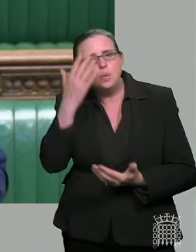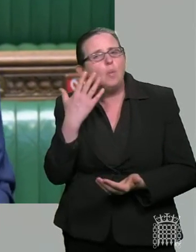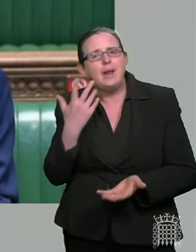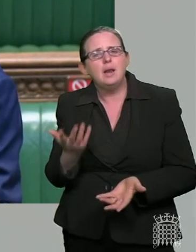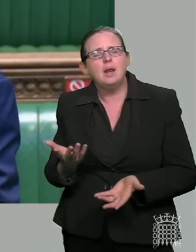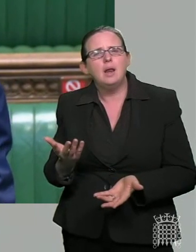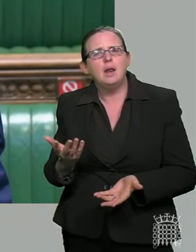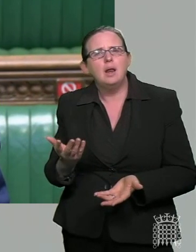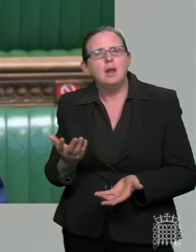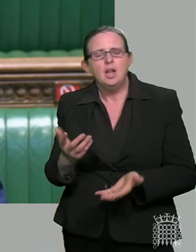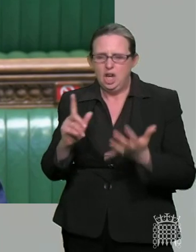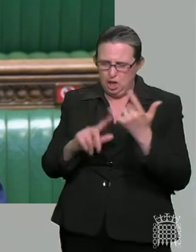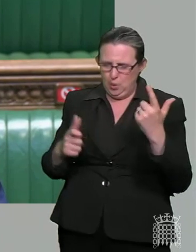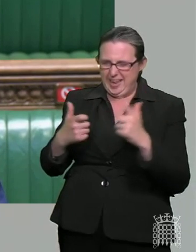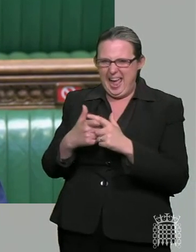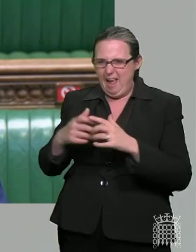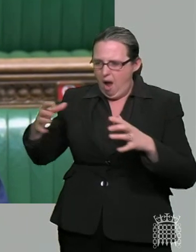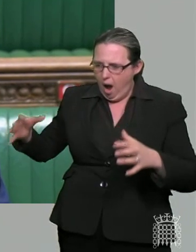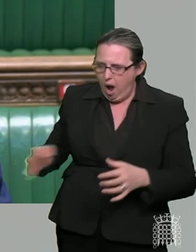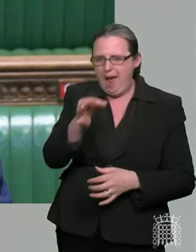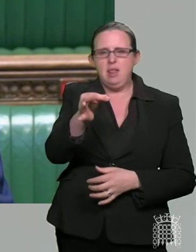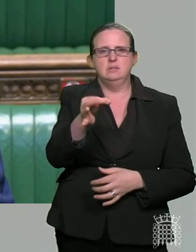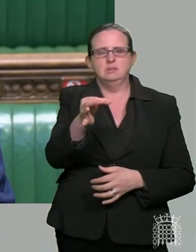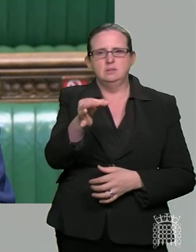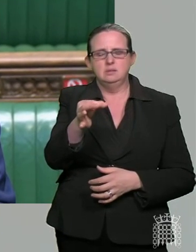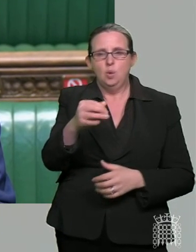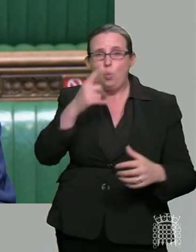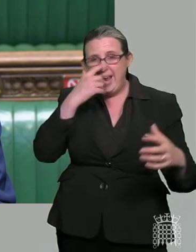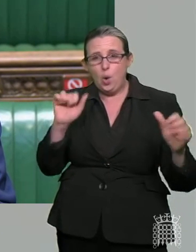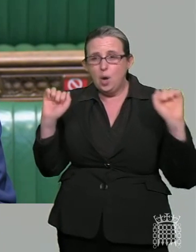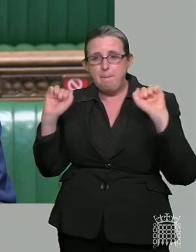We are an island nation; we have the power to stop this.